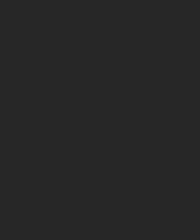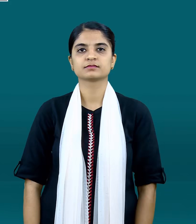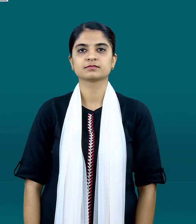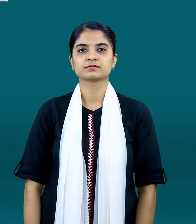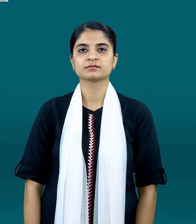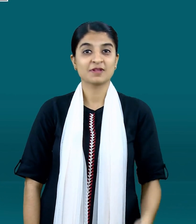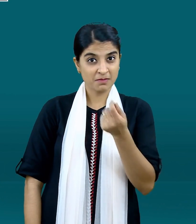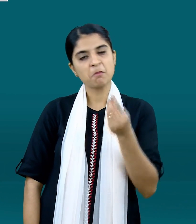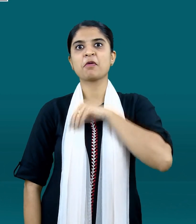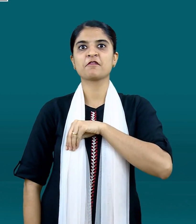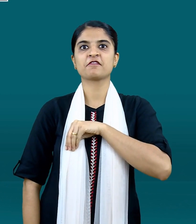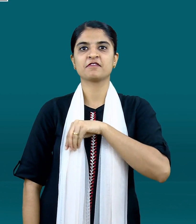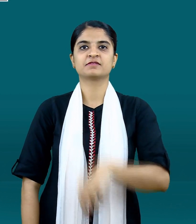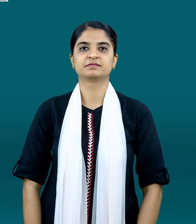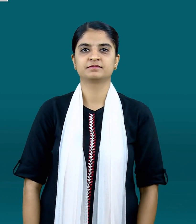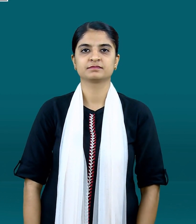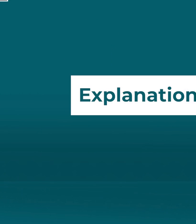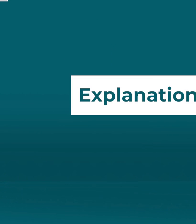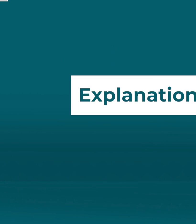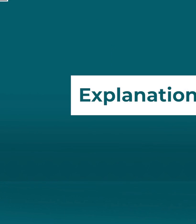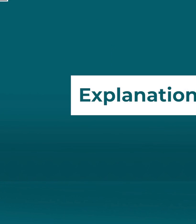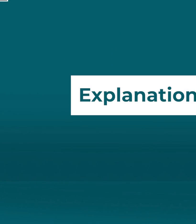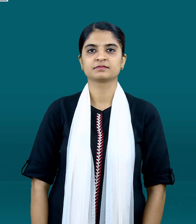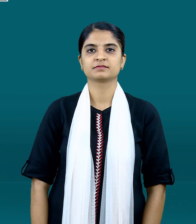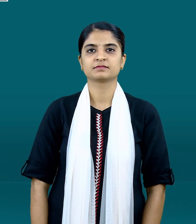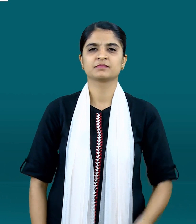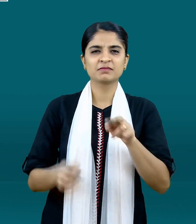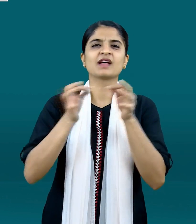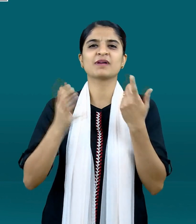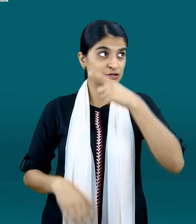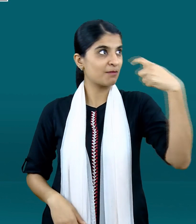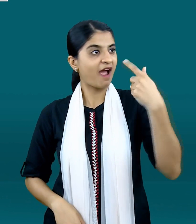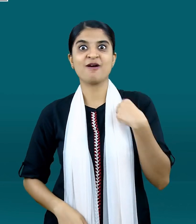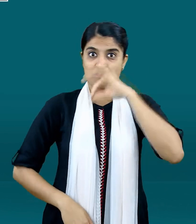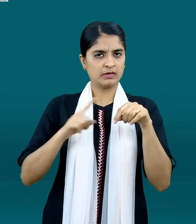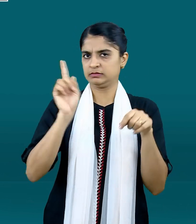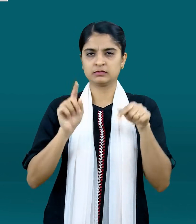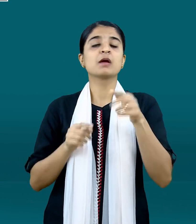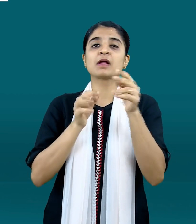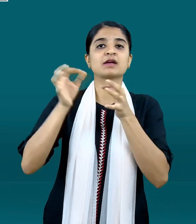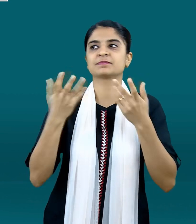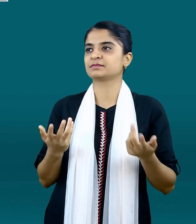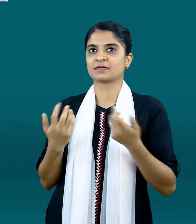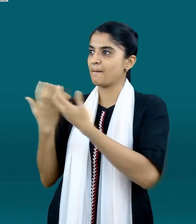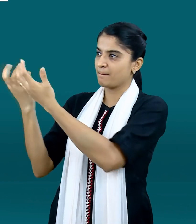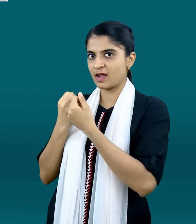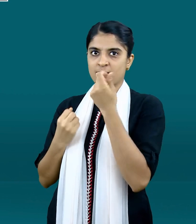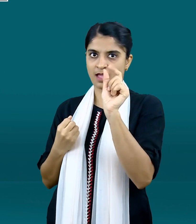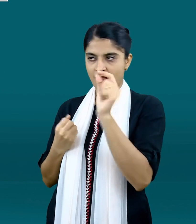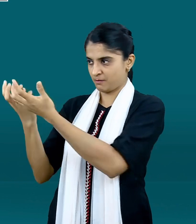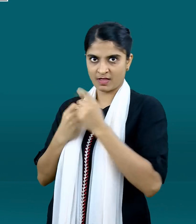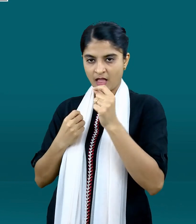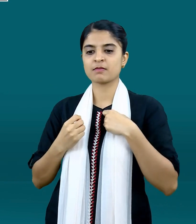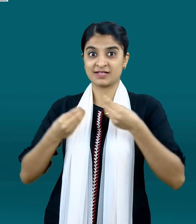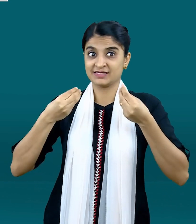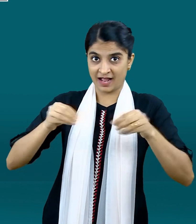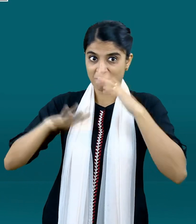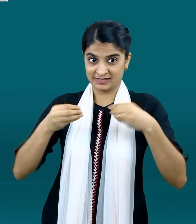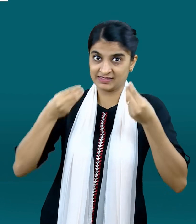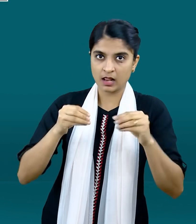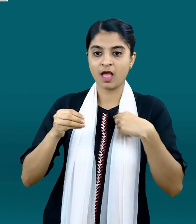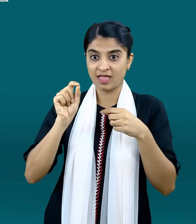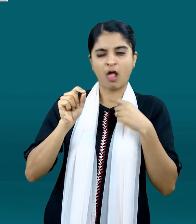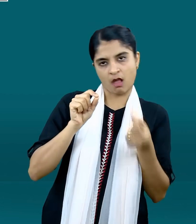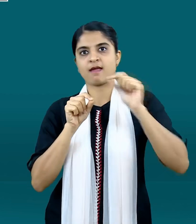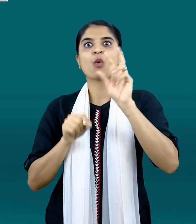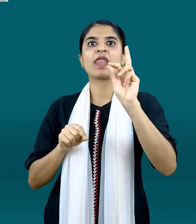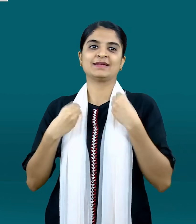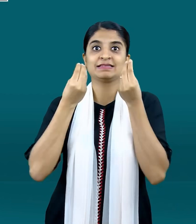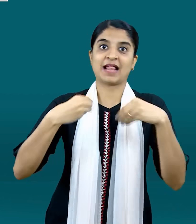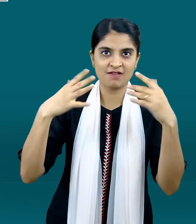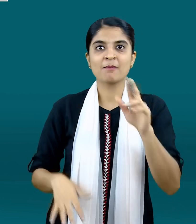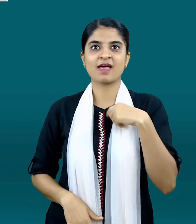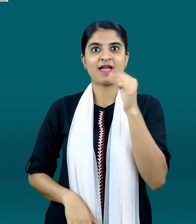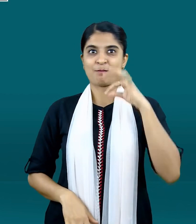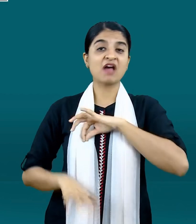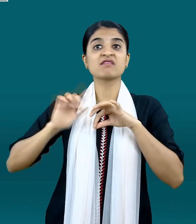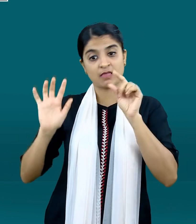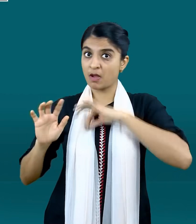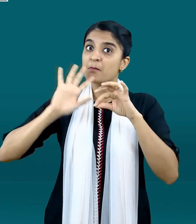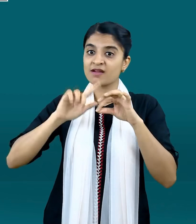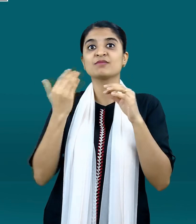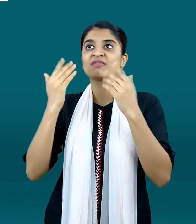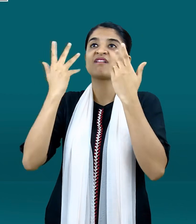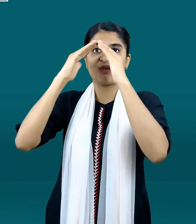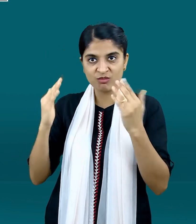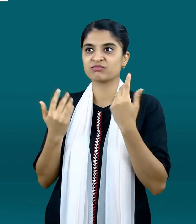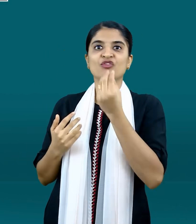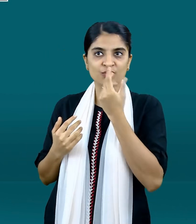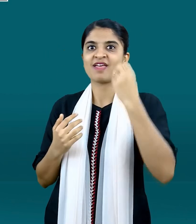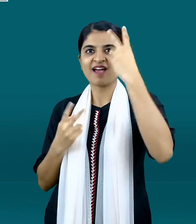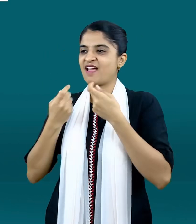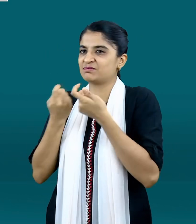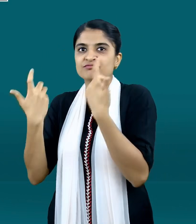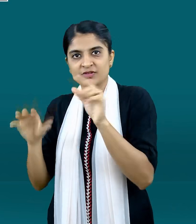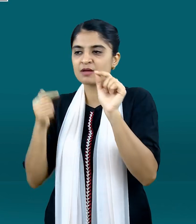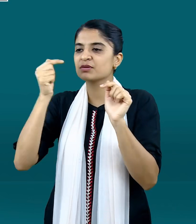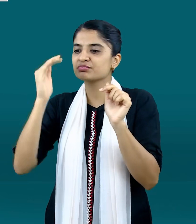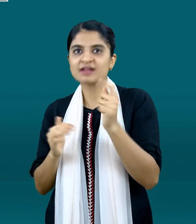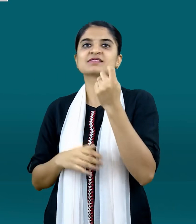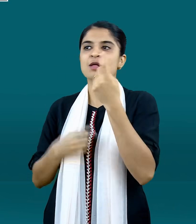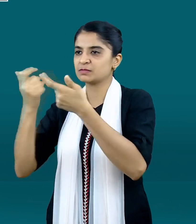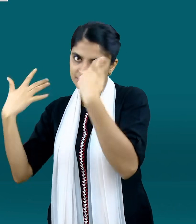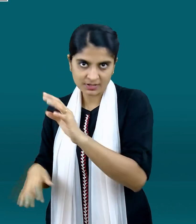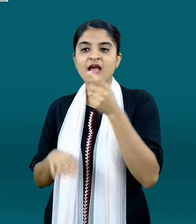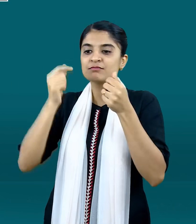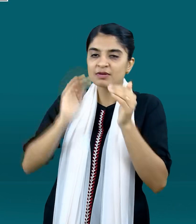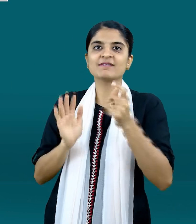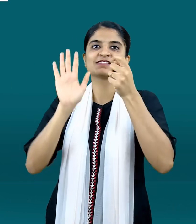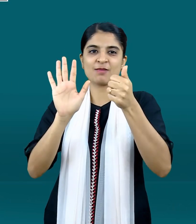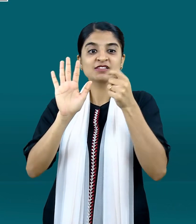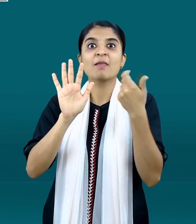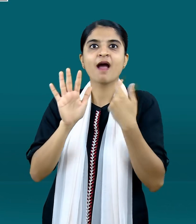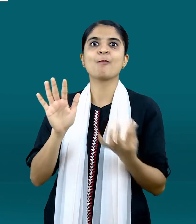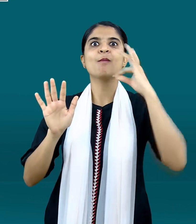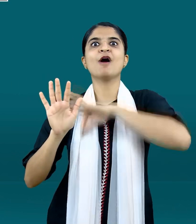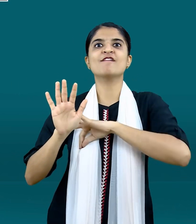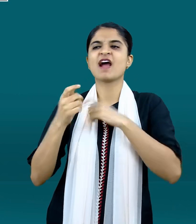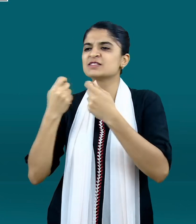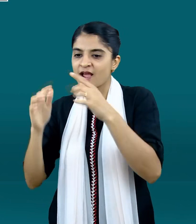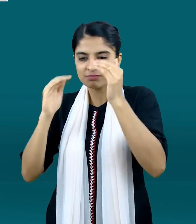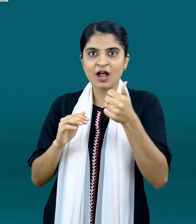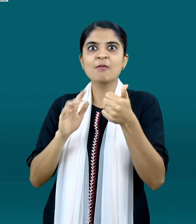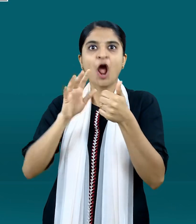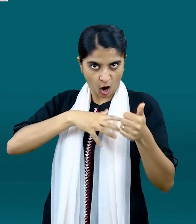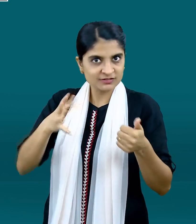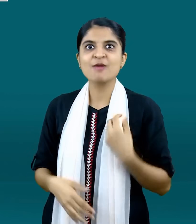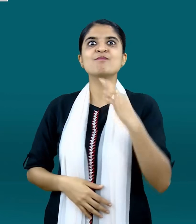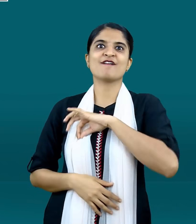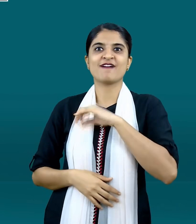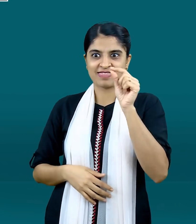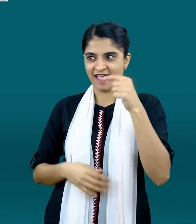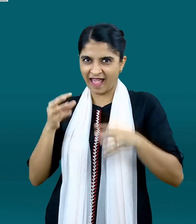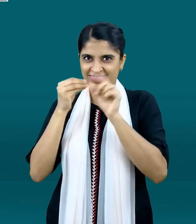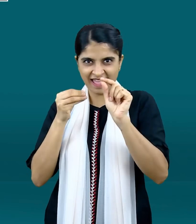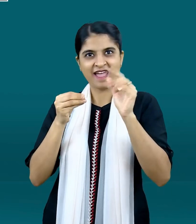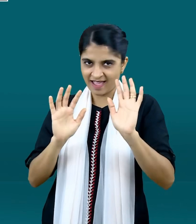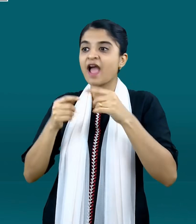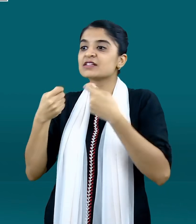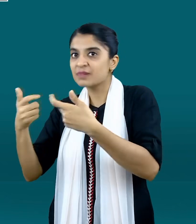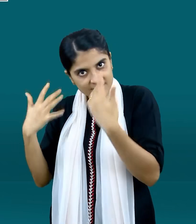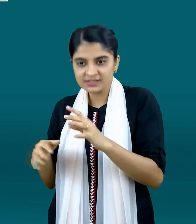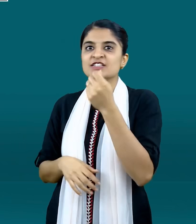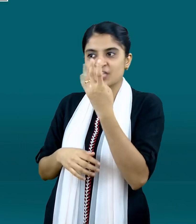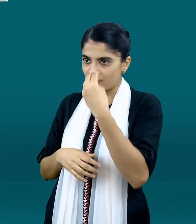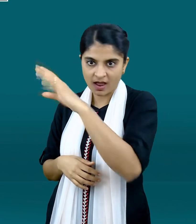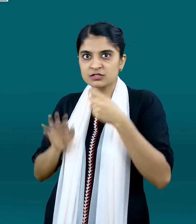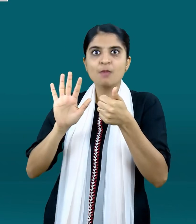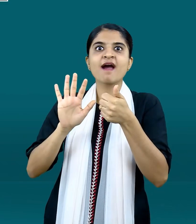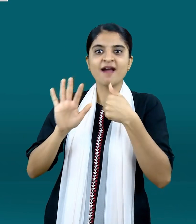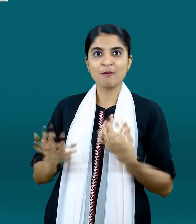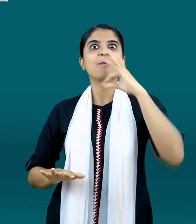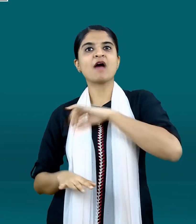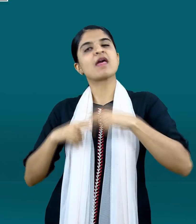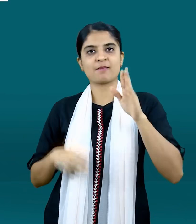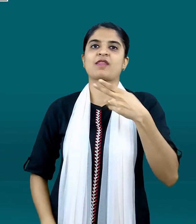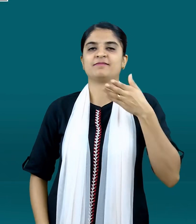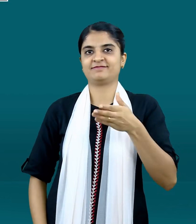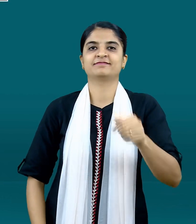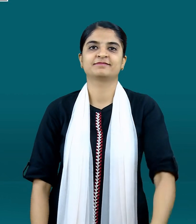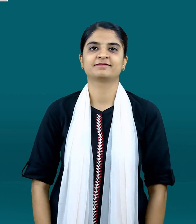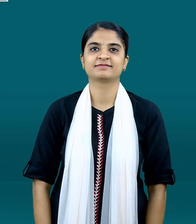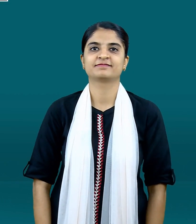Net Profit